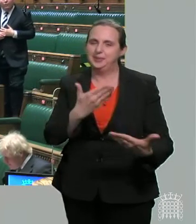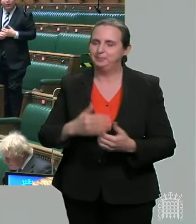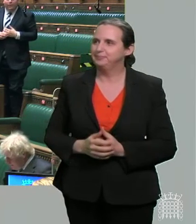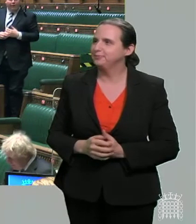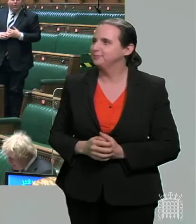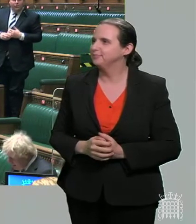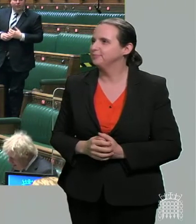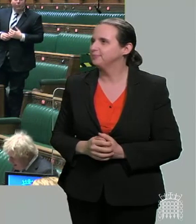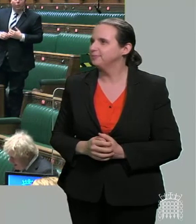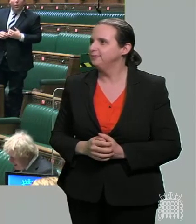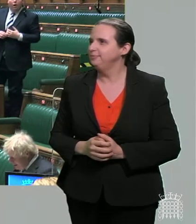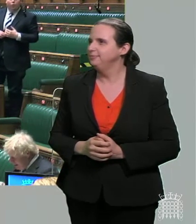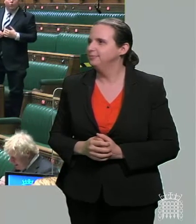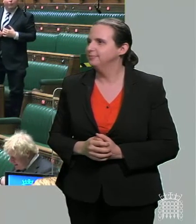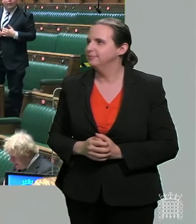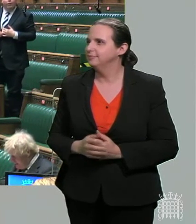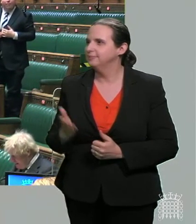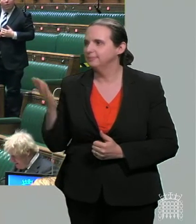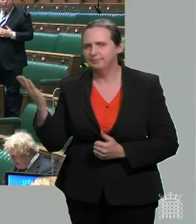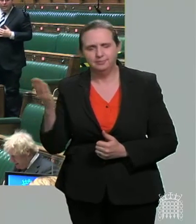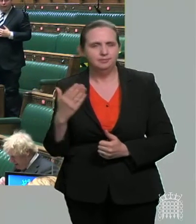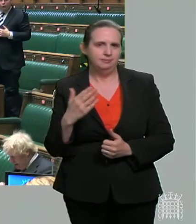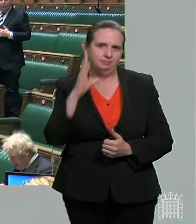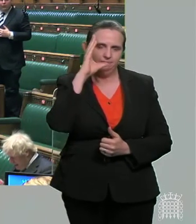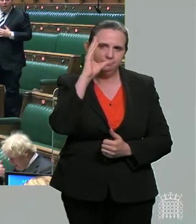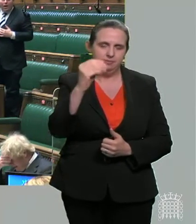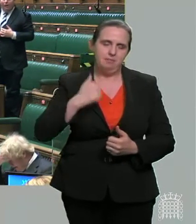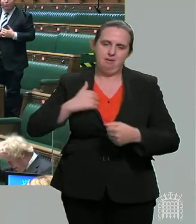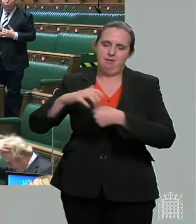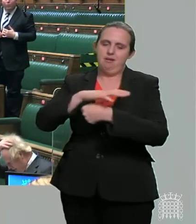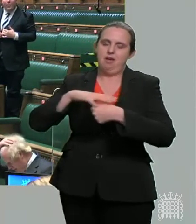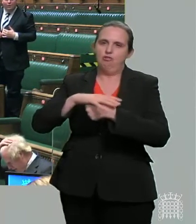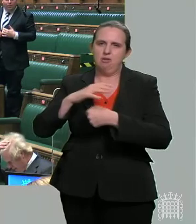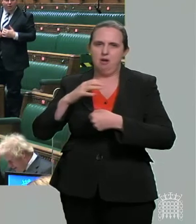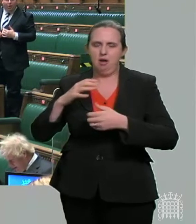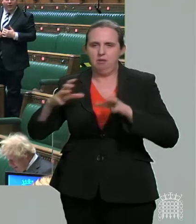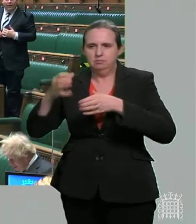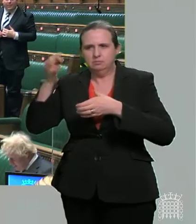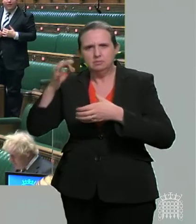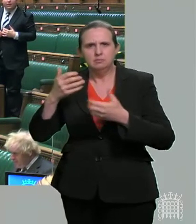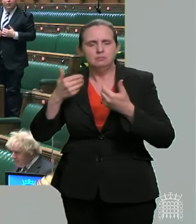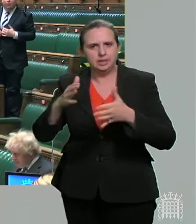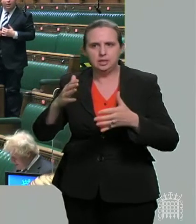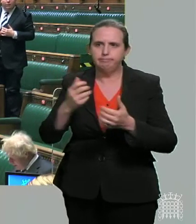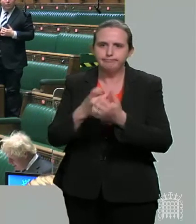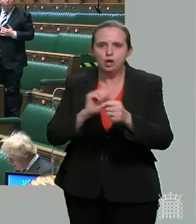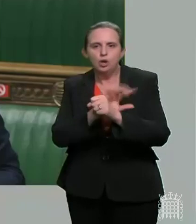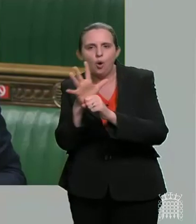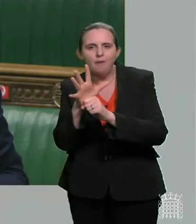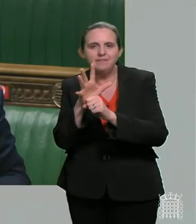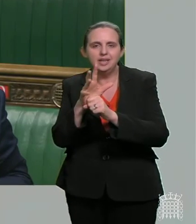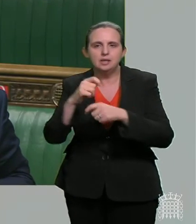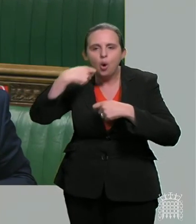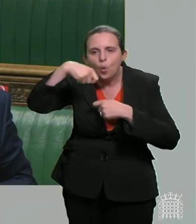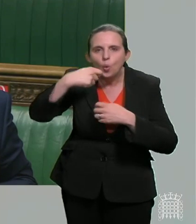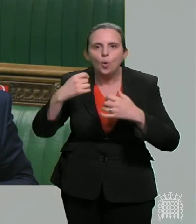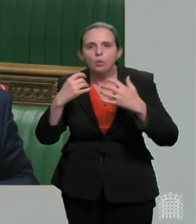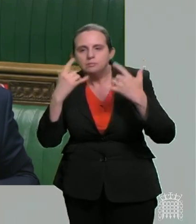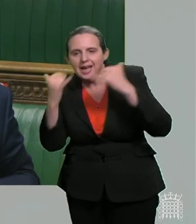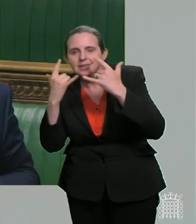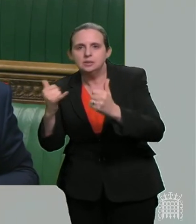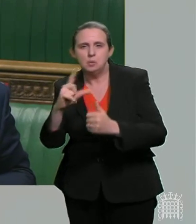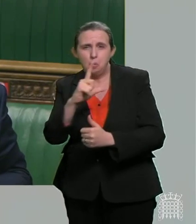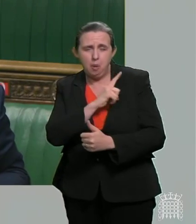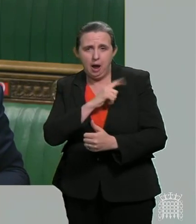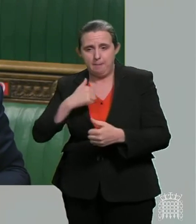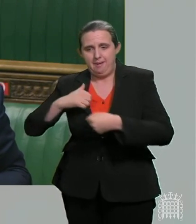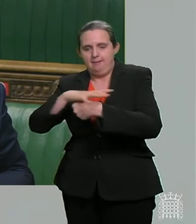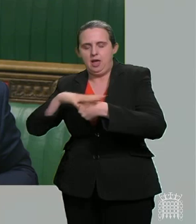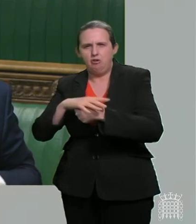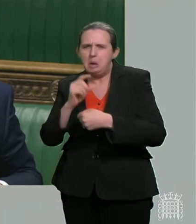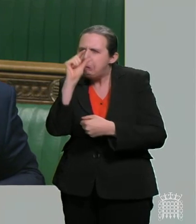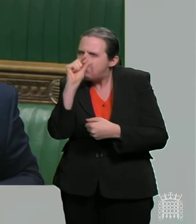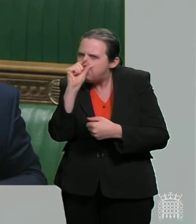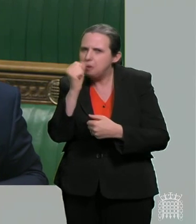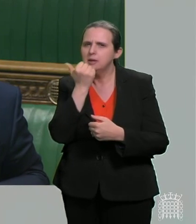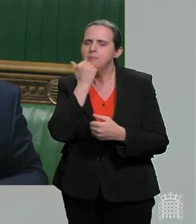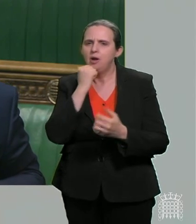Over the past week, thousands of people across Frankley Great Park and south Northfield have done what has been asked of them and gone and got a test, because of a small number of South African variant cases in the constituency.